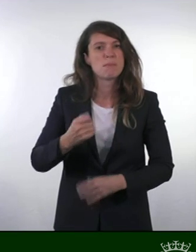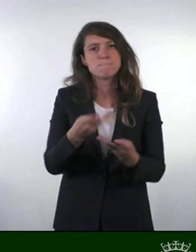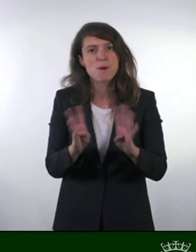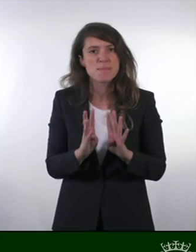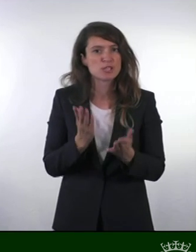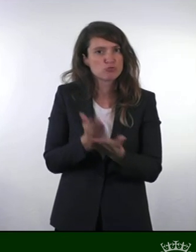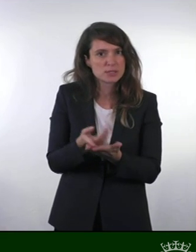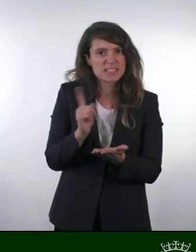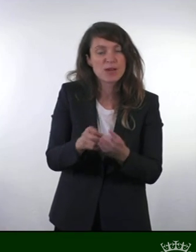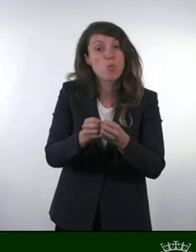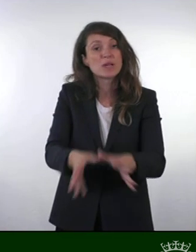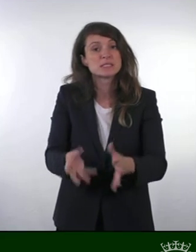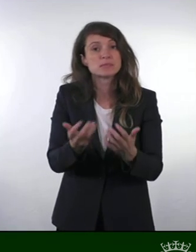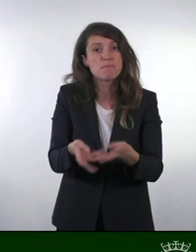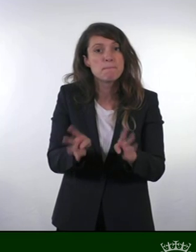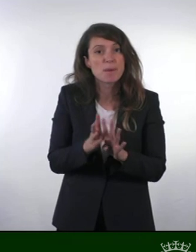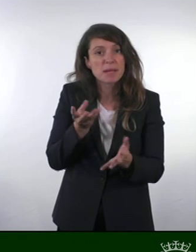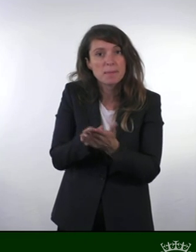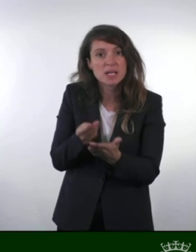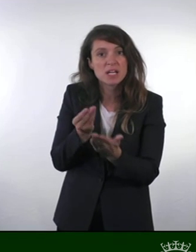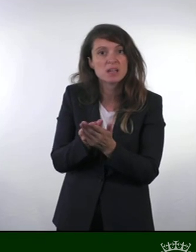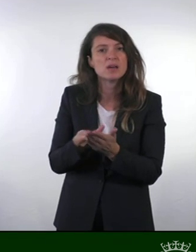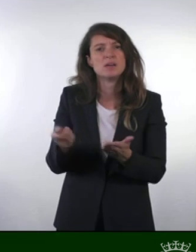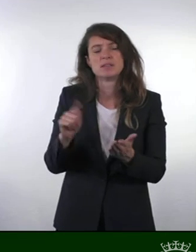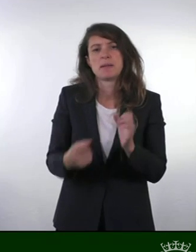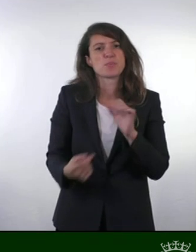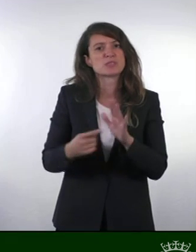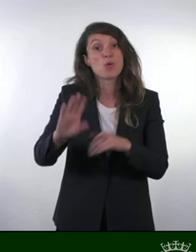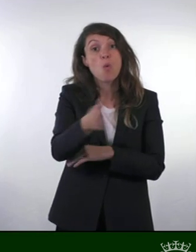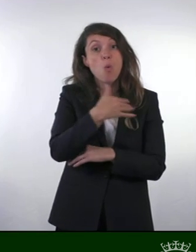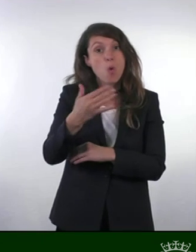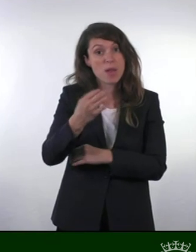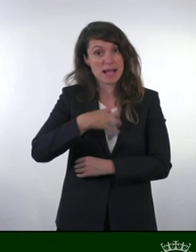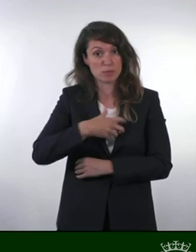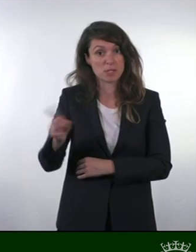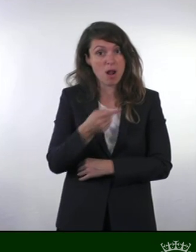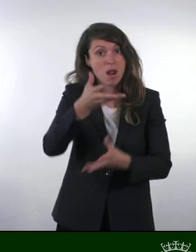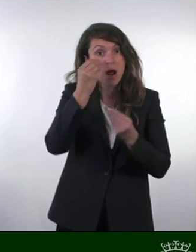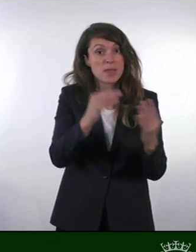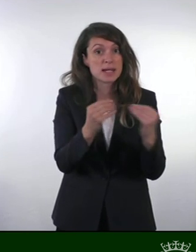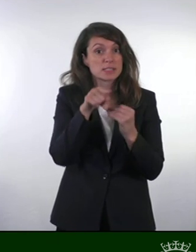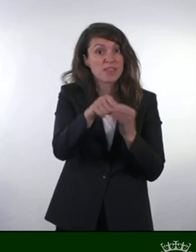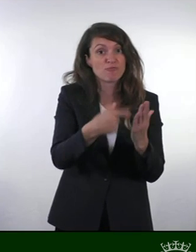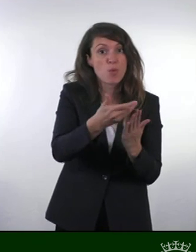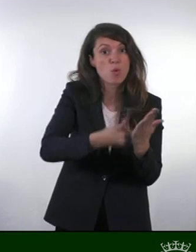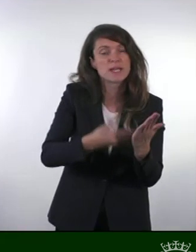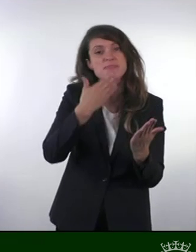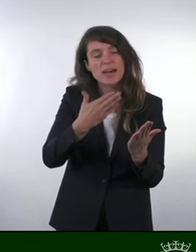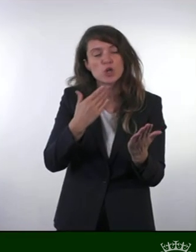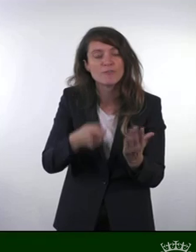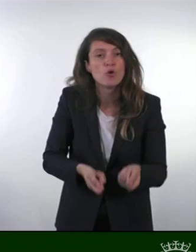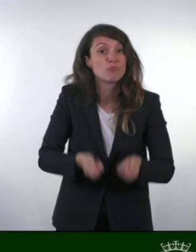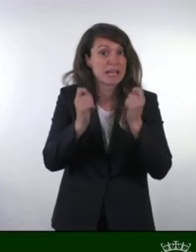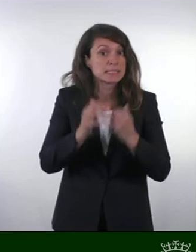It is vital that all councils learn the lessons of that report, and I thank my honourable Friend for drawing it to the attention the House.